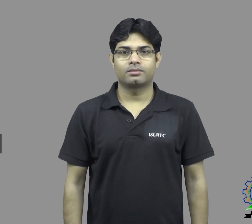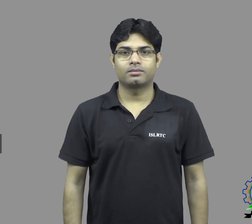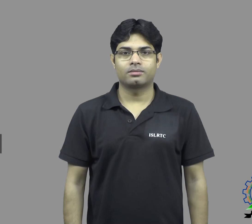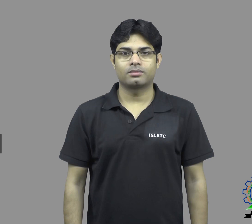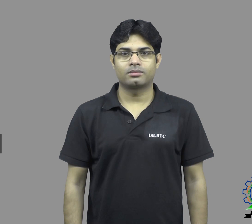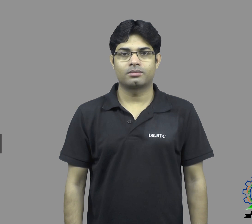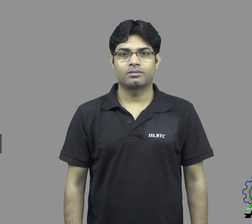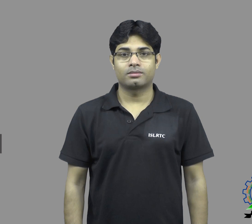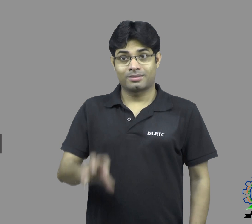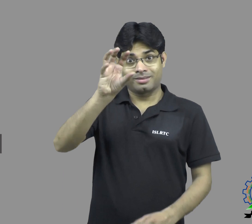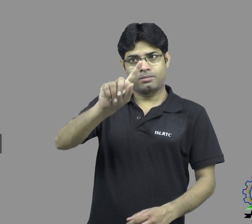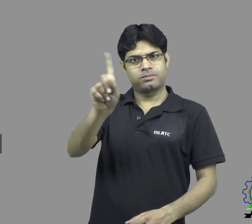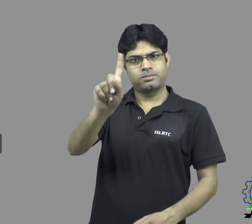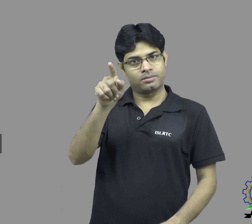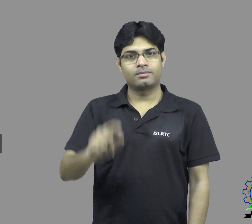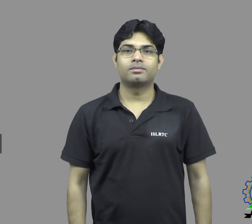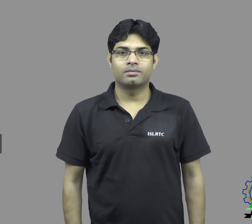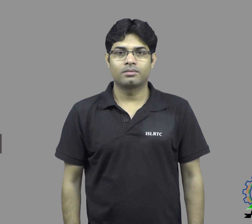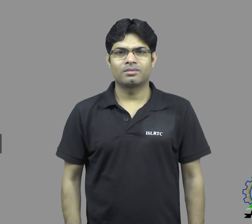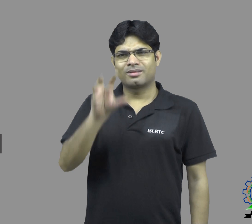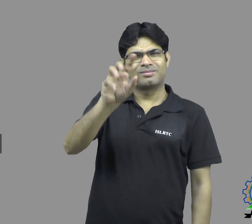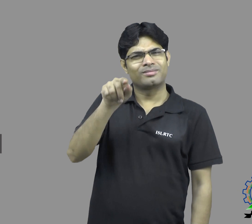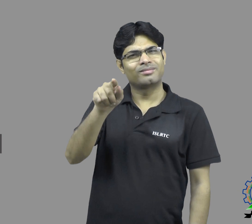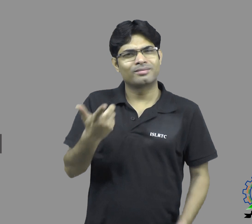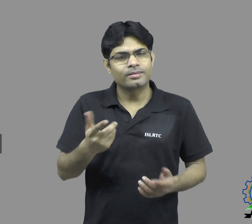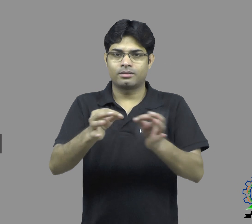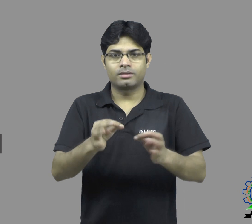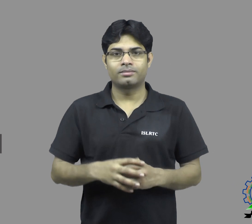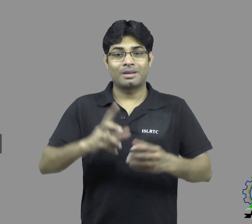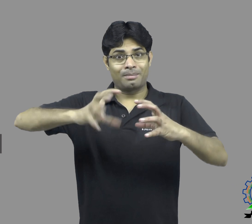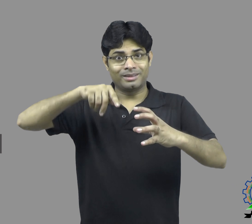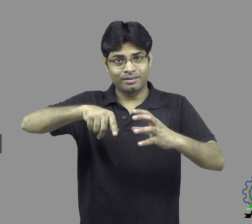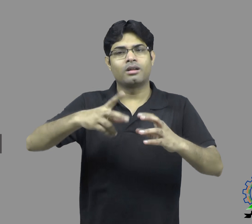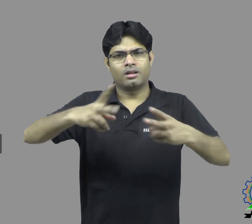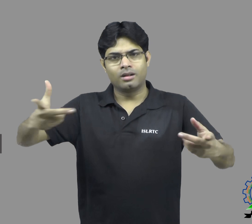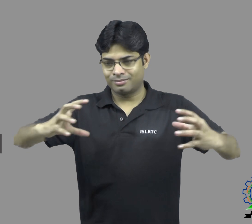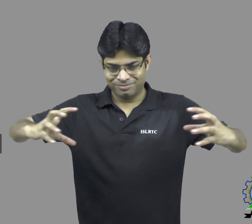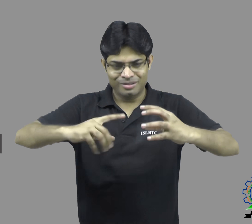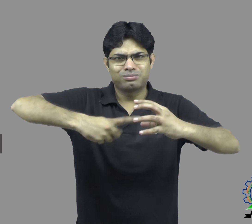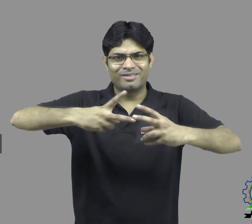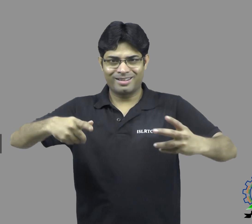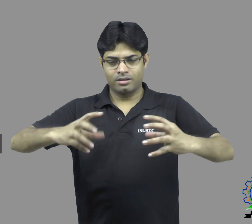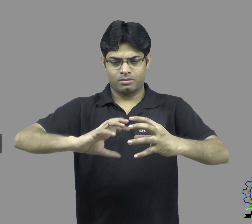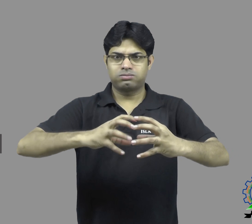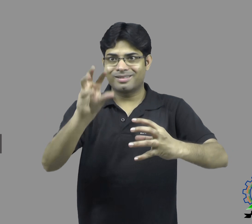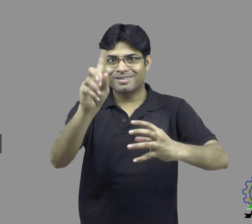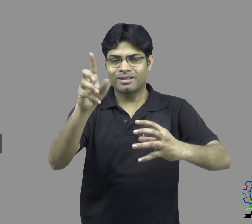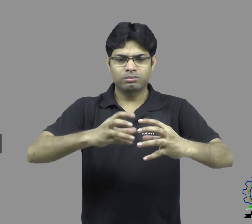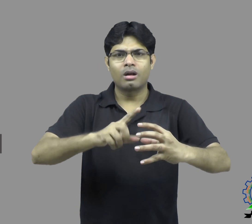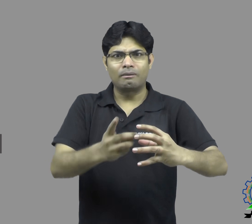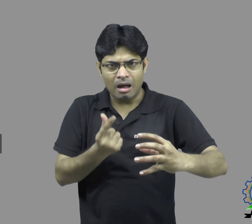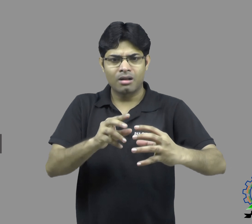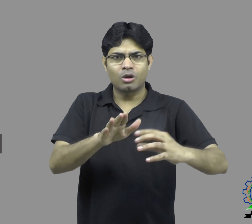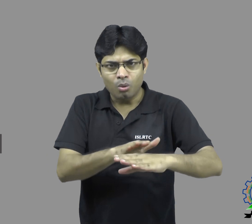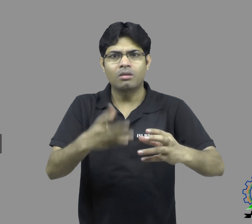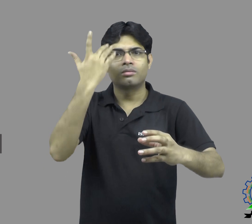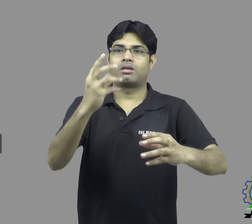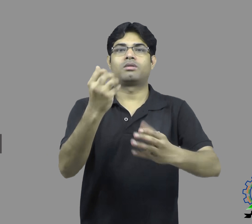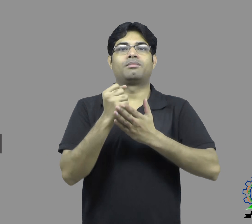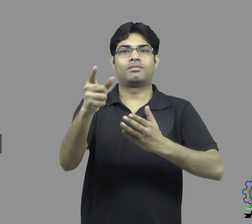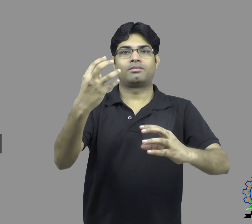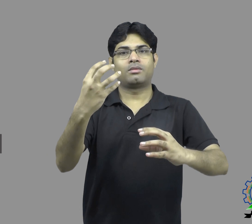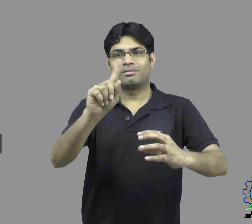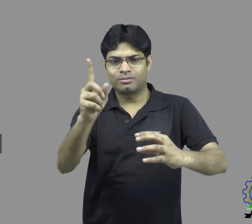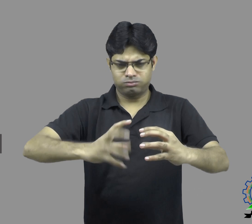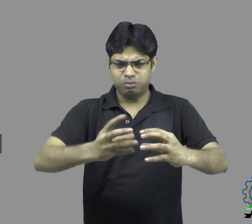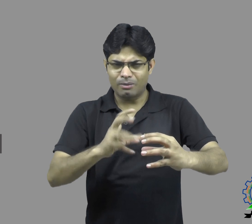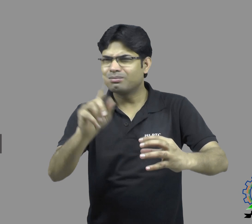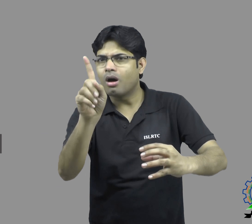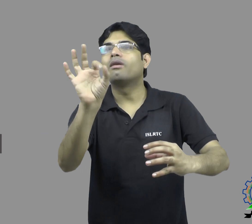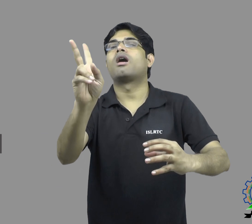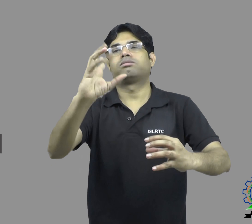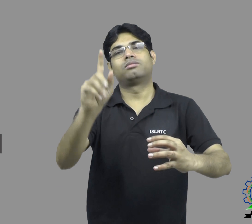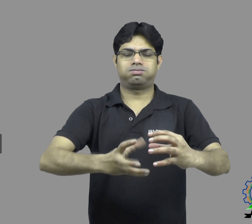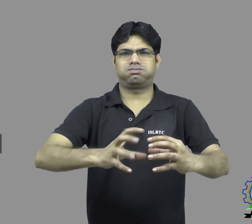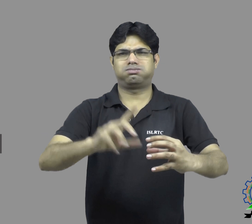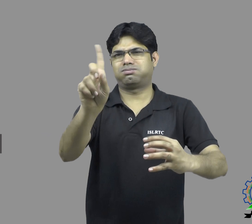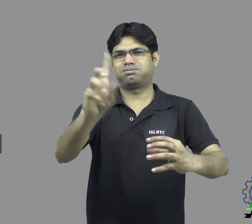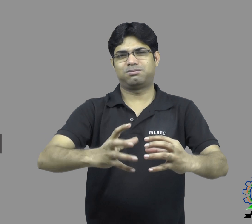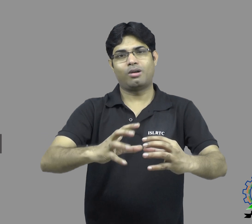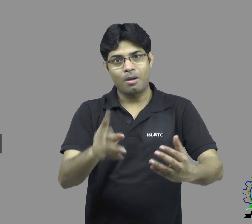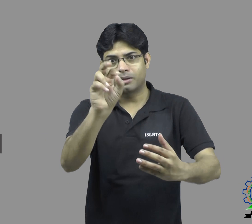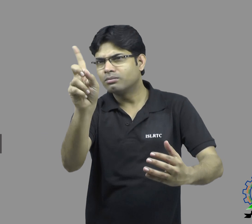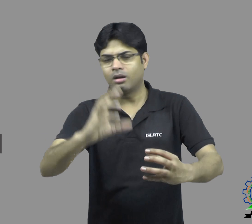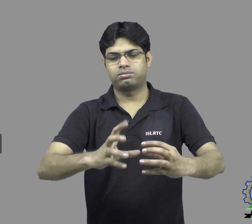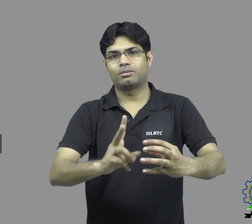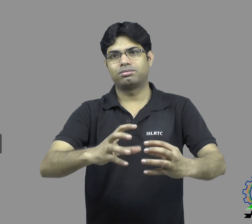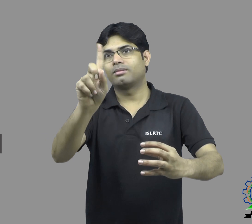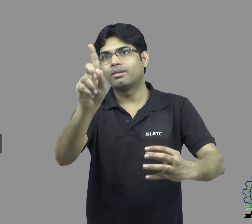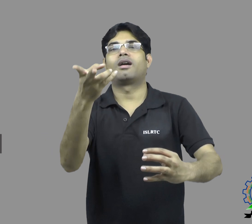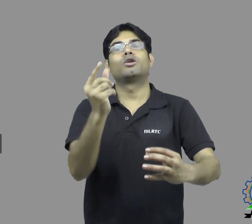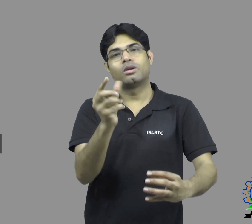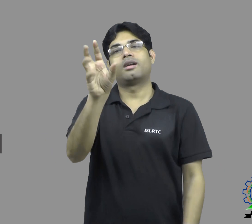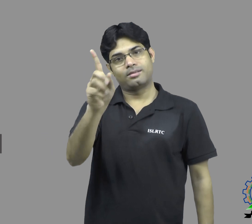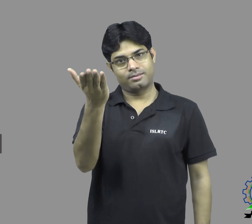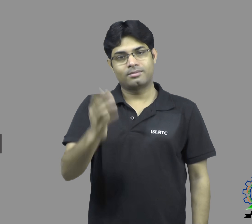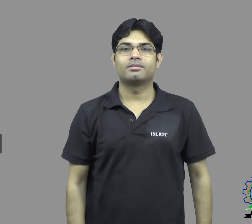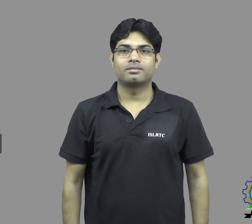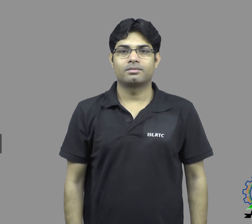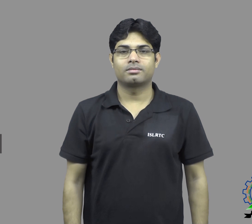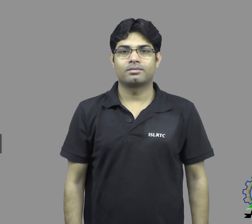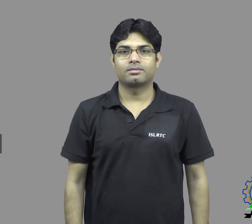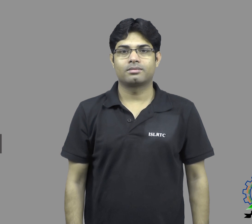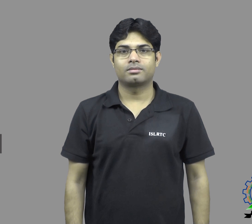Dial Test Indicator